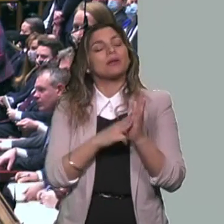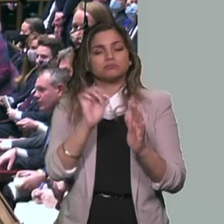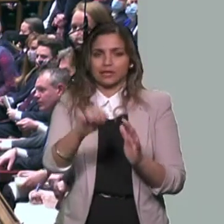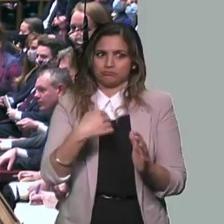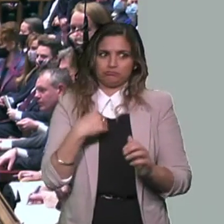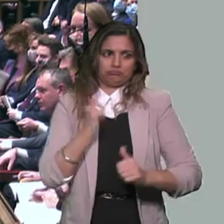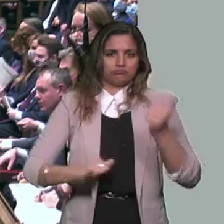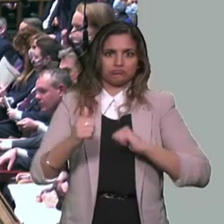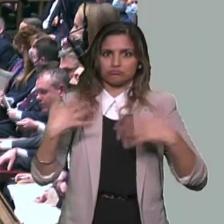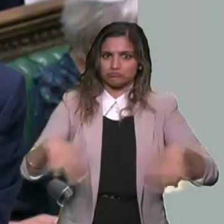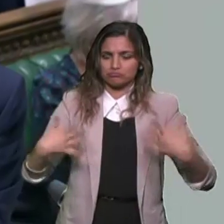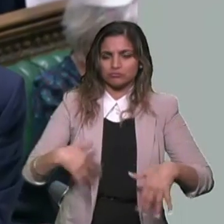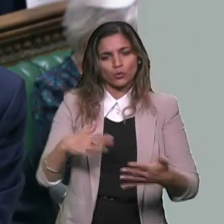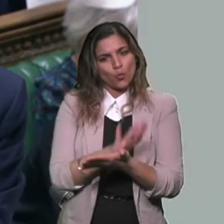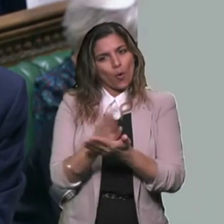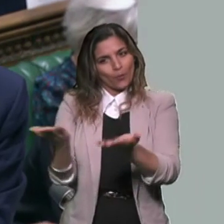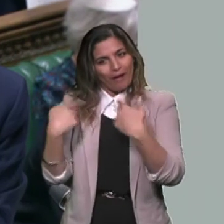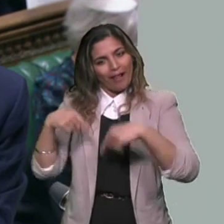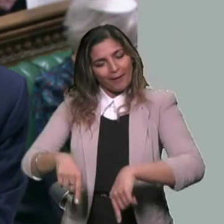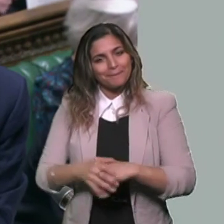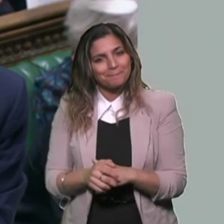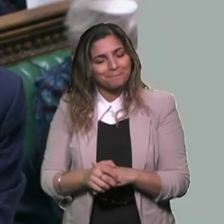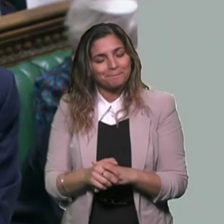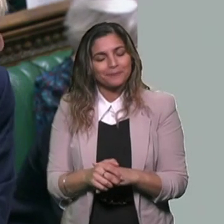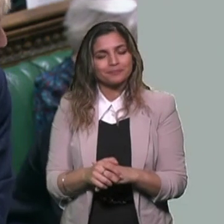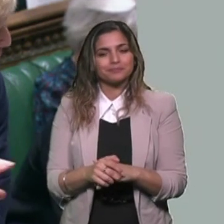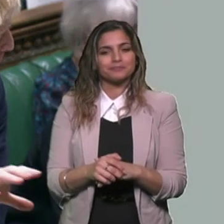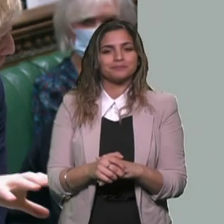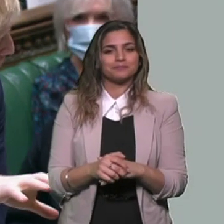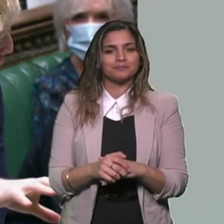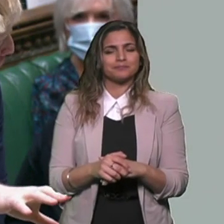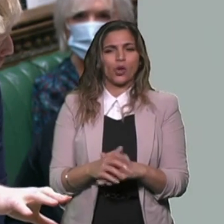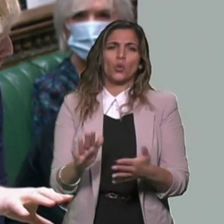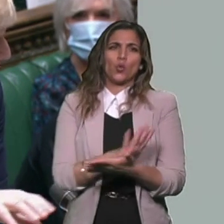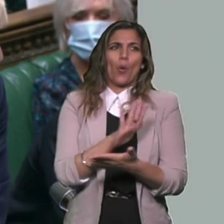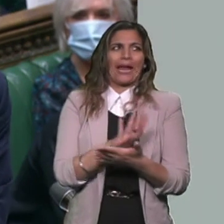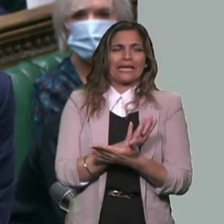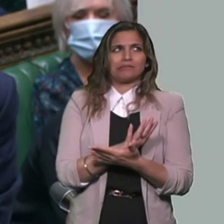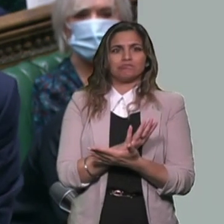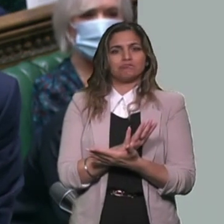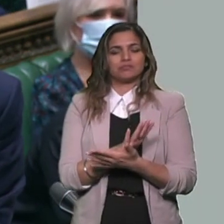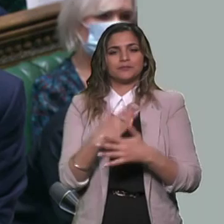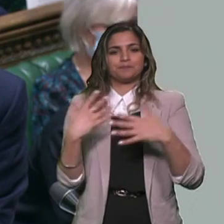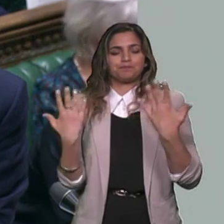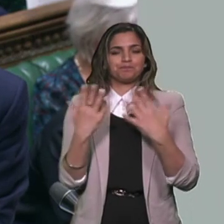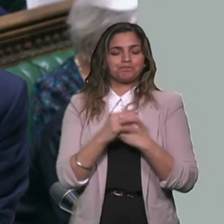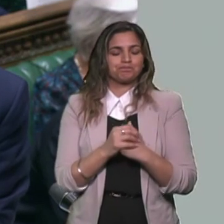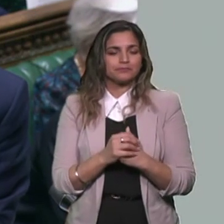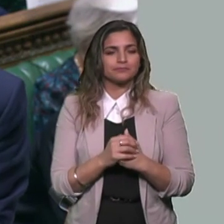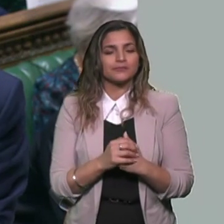What a joy it is to welcome my honourable Friend to his place; the joy seems a bit confined on the Opposition Benches.